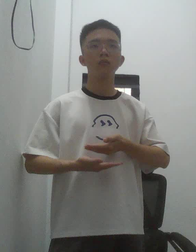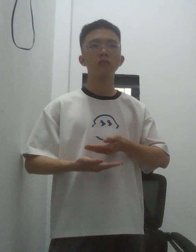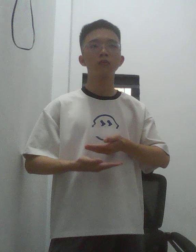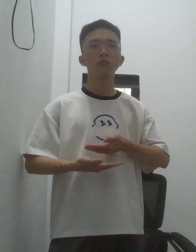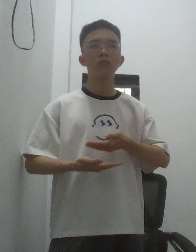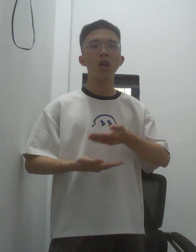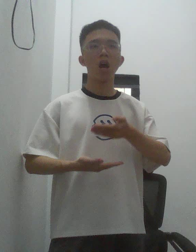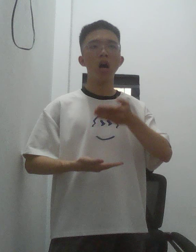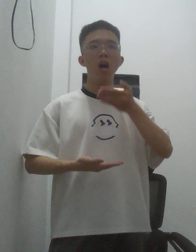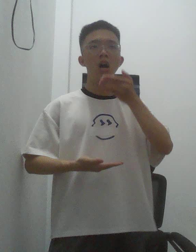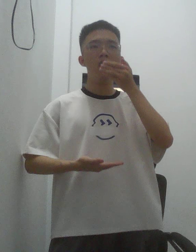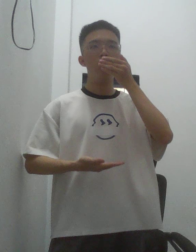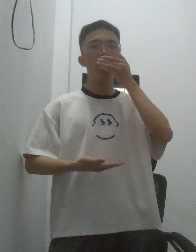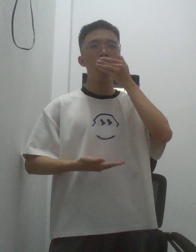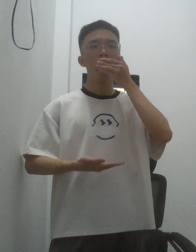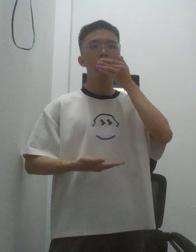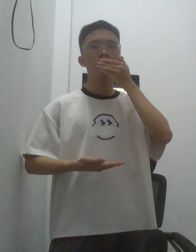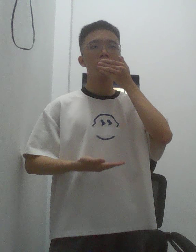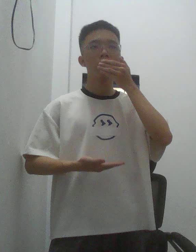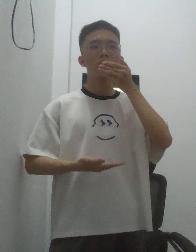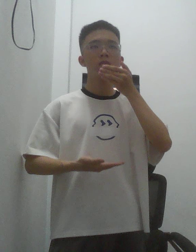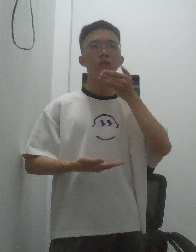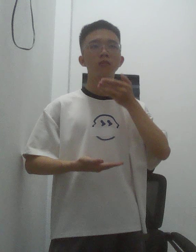sup